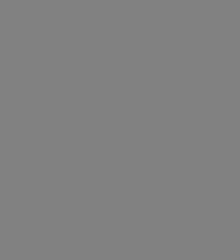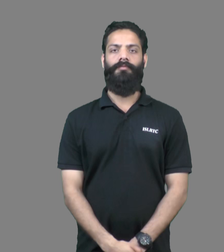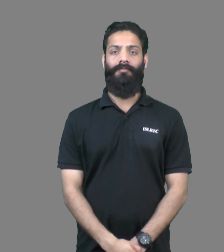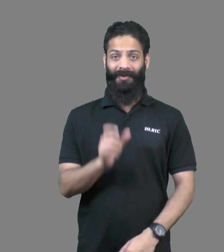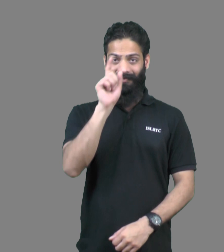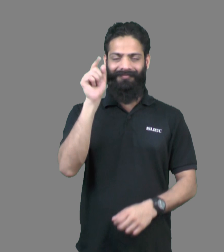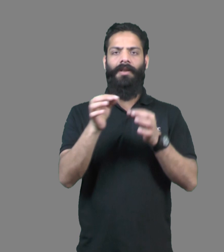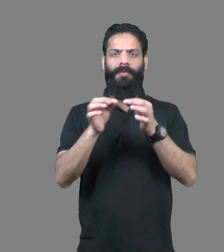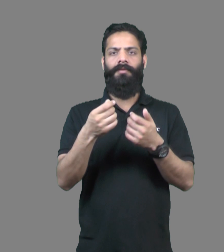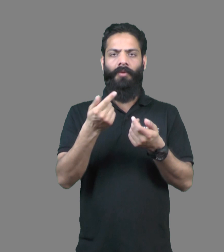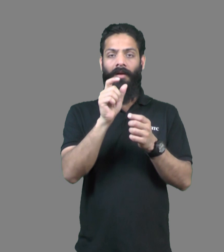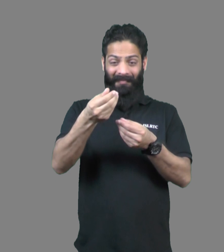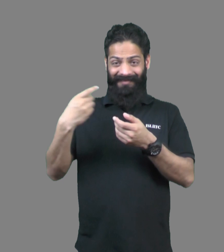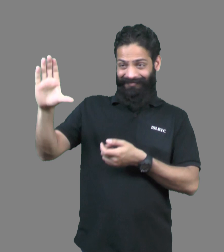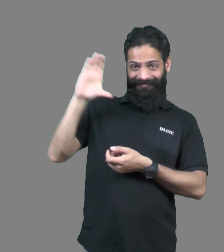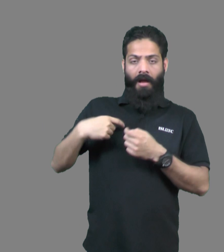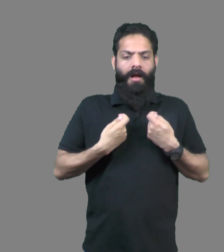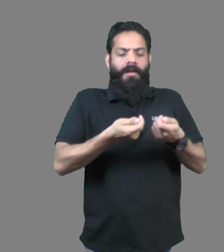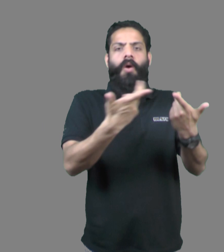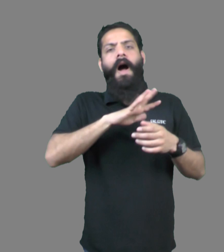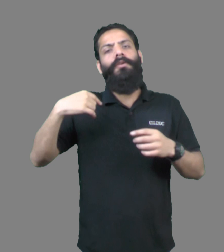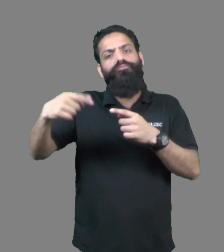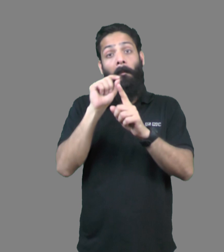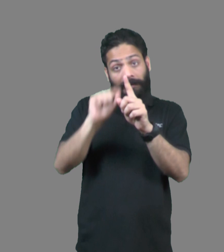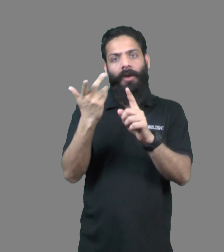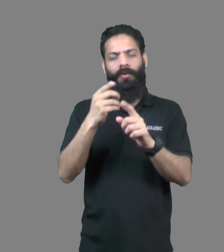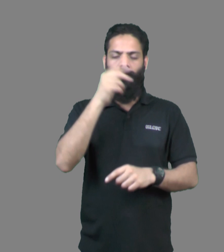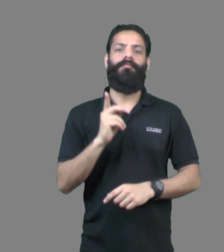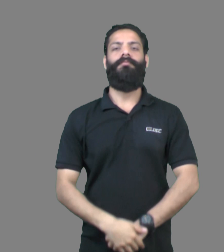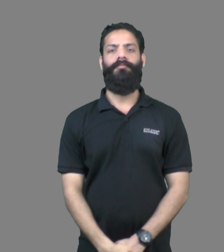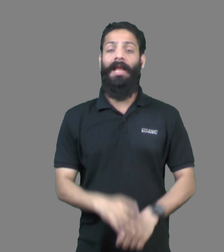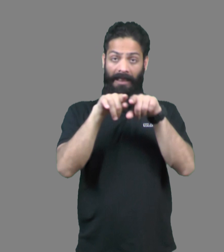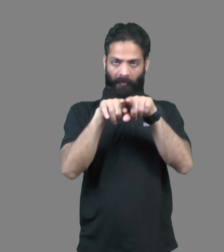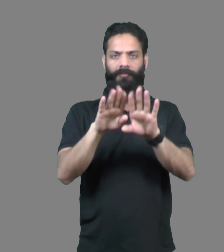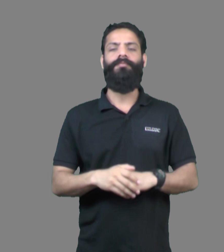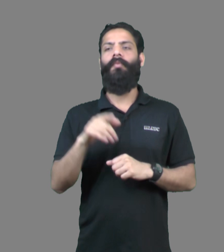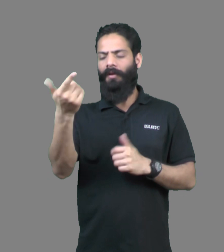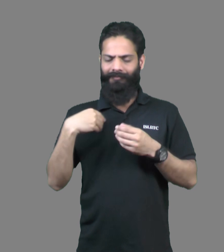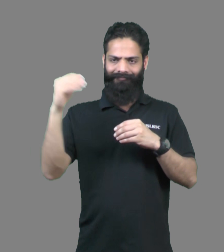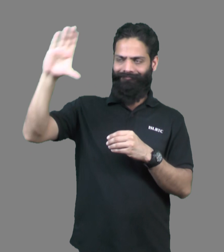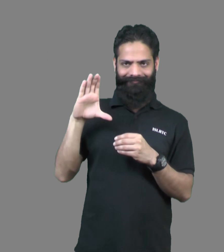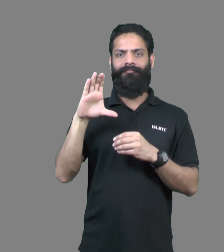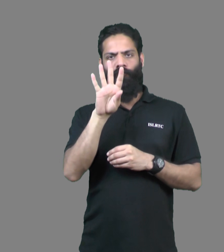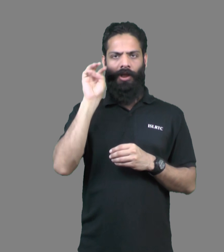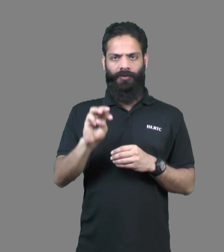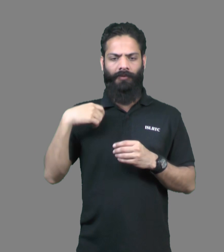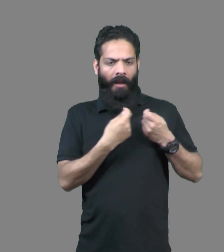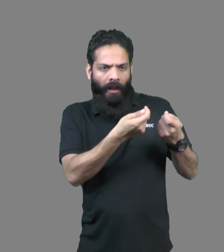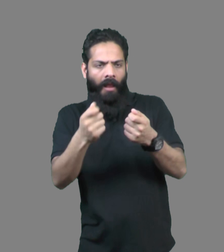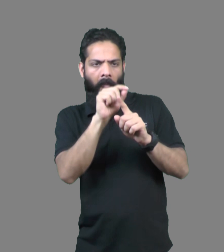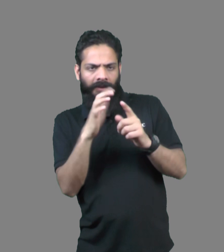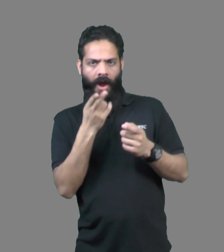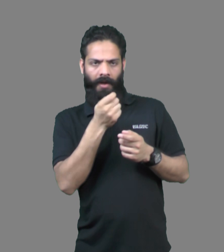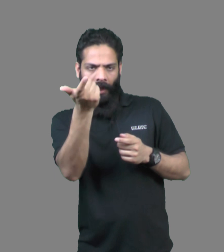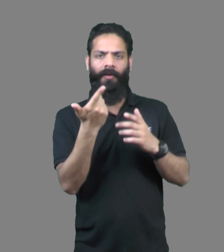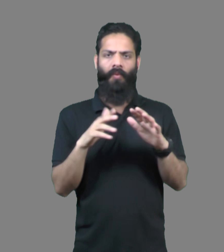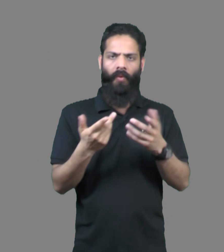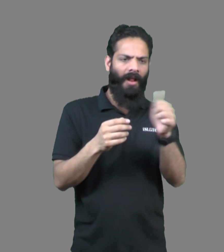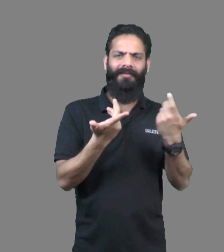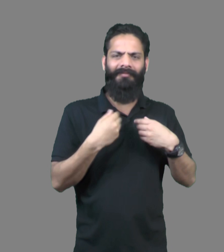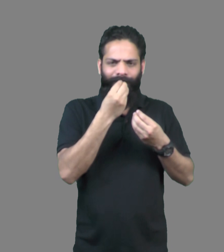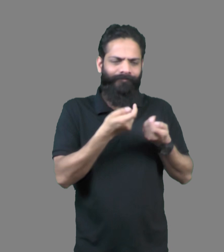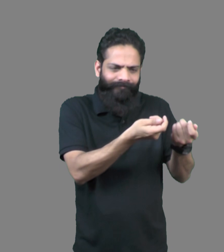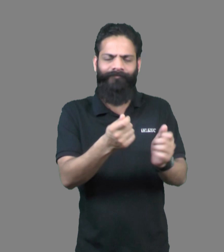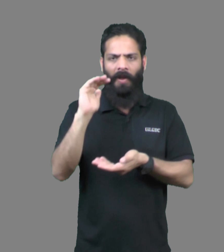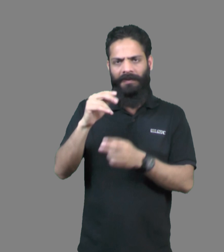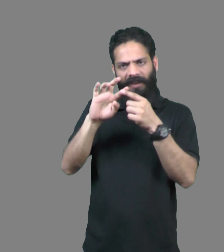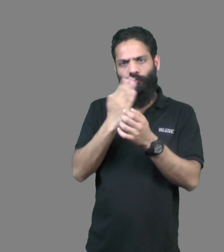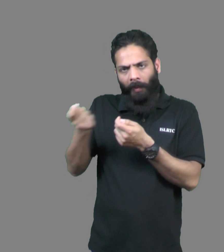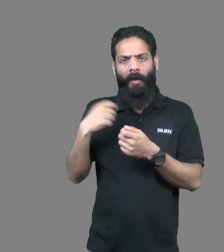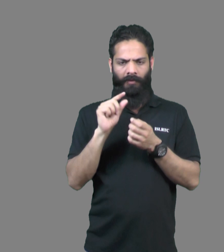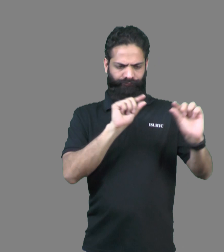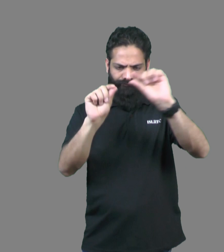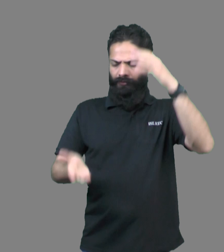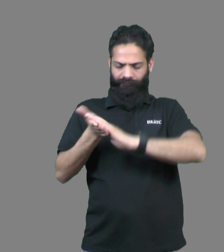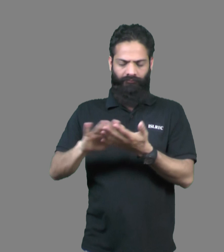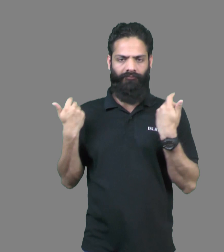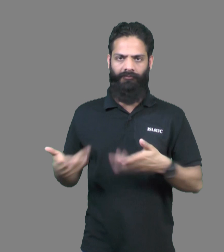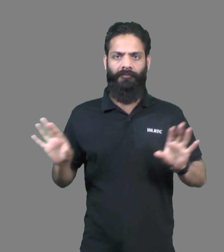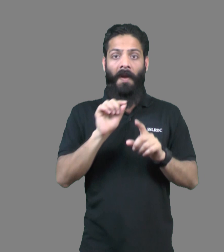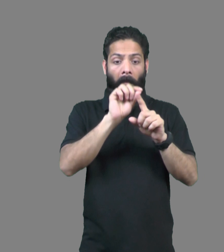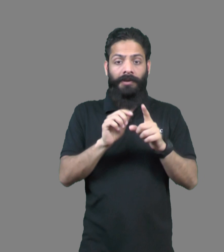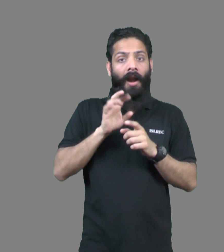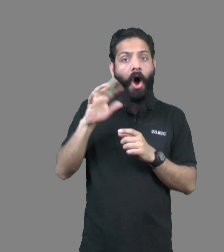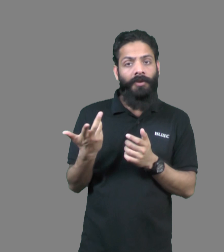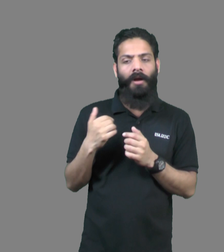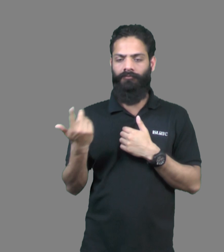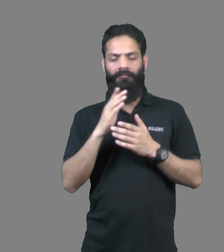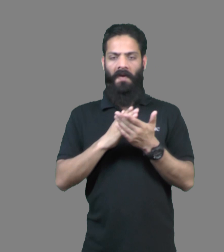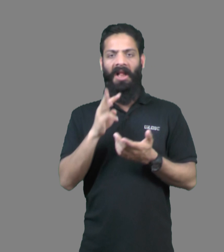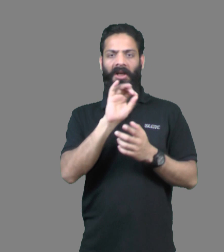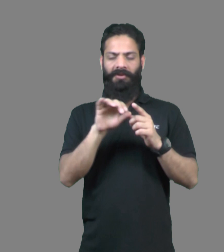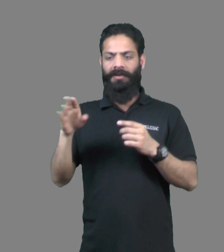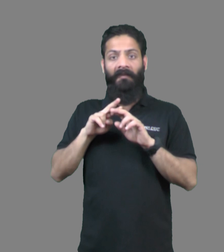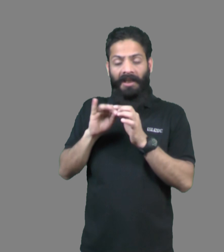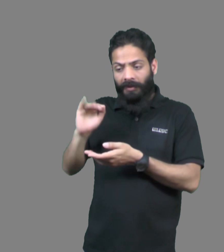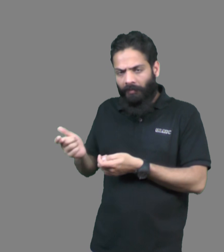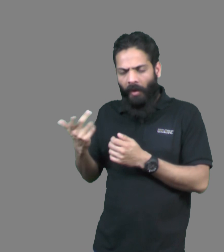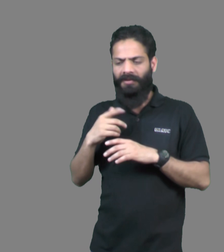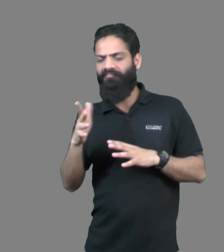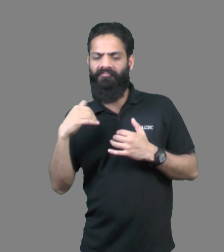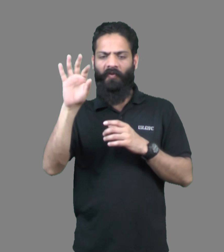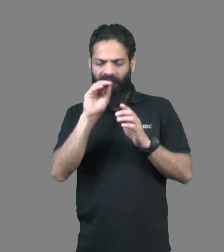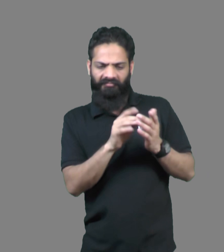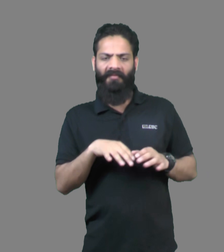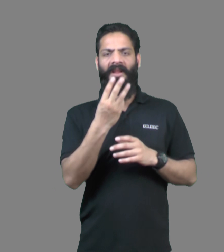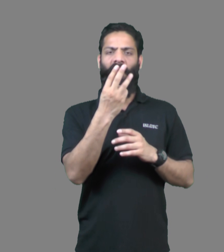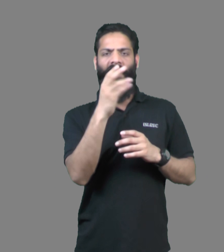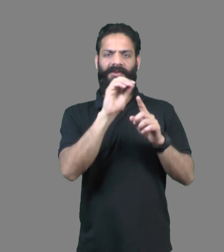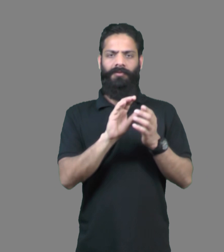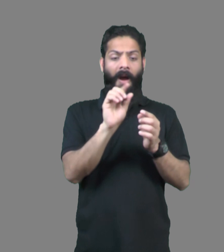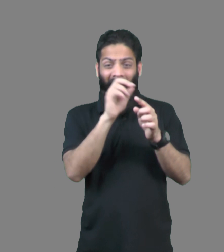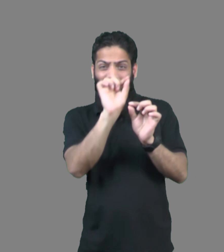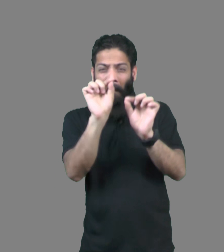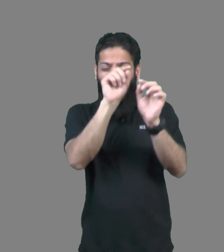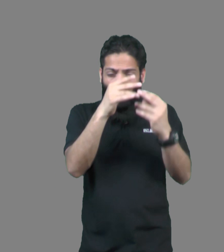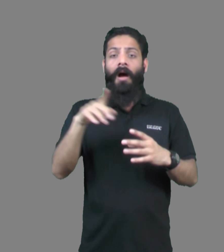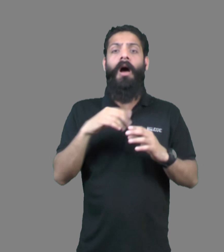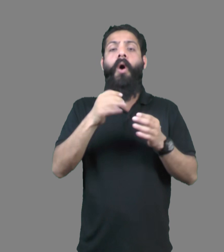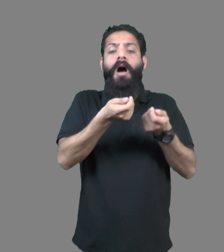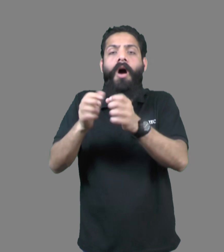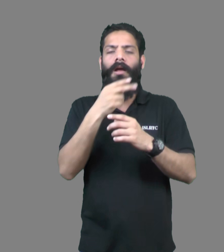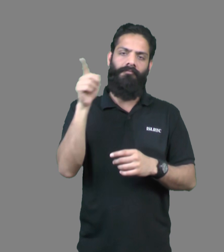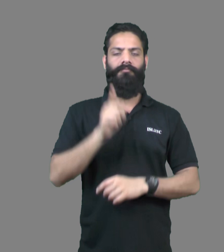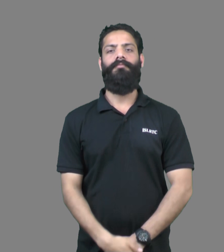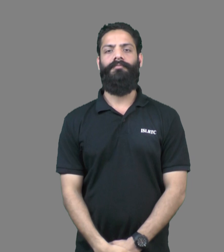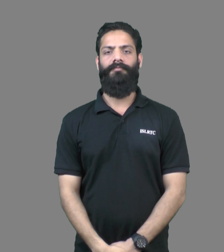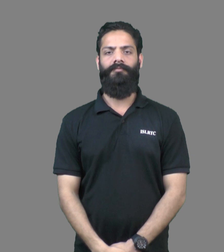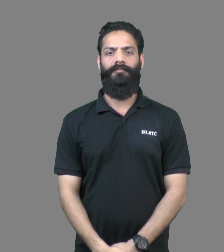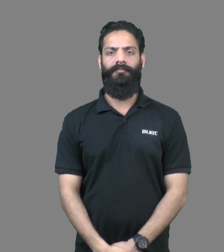Average Propensity to Consume